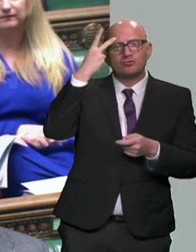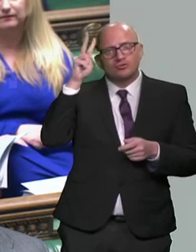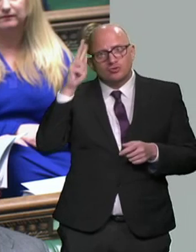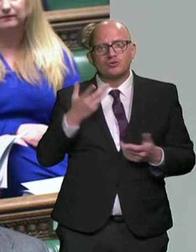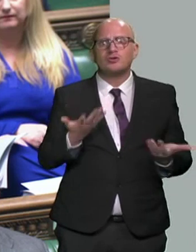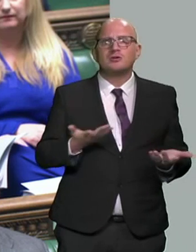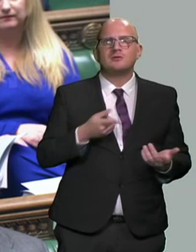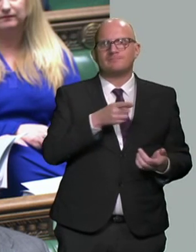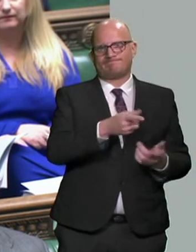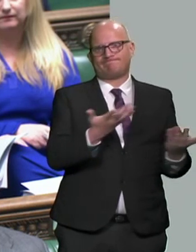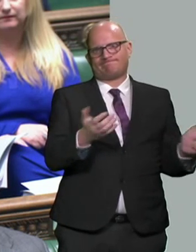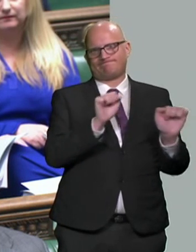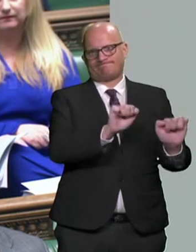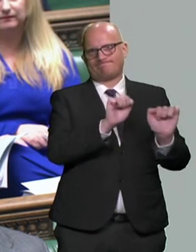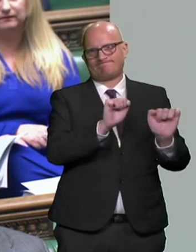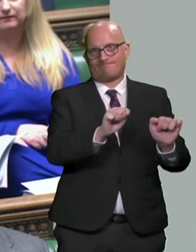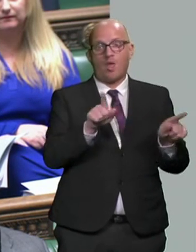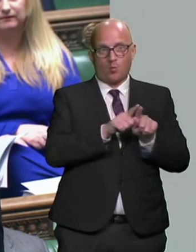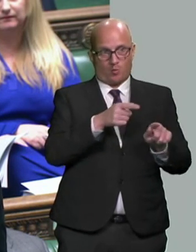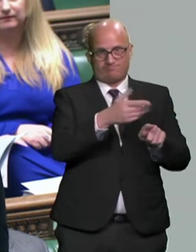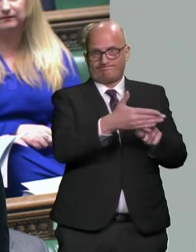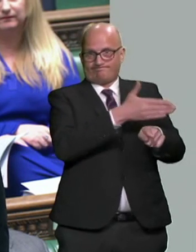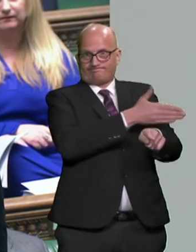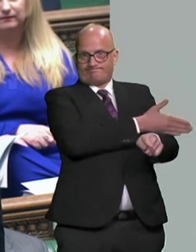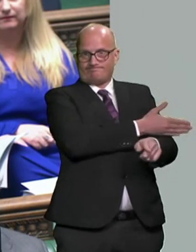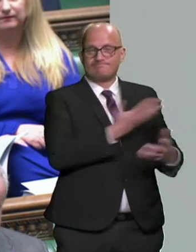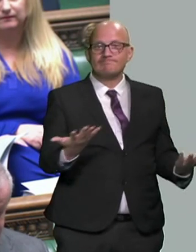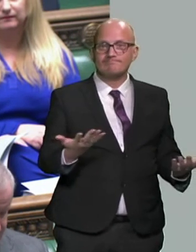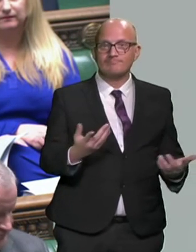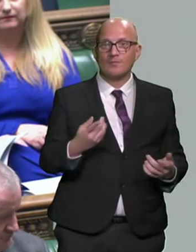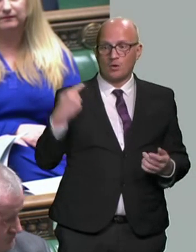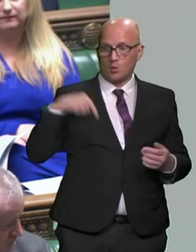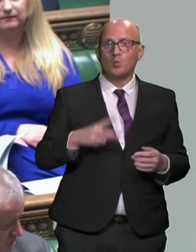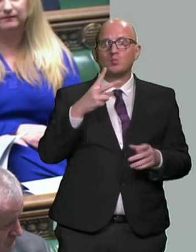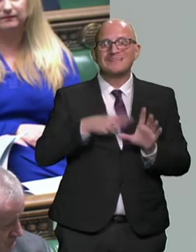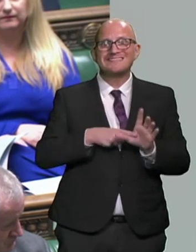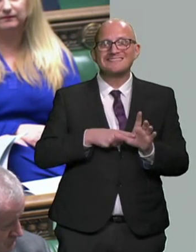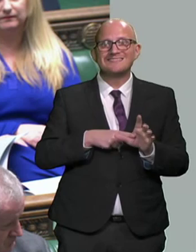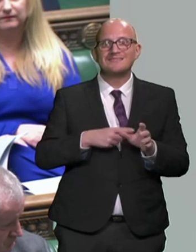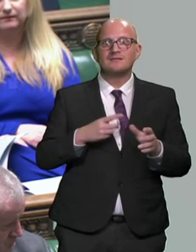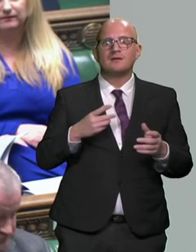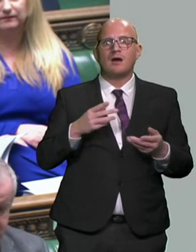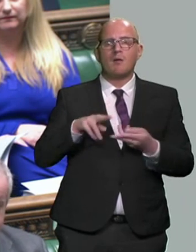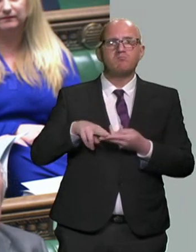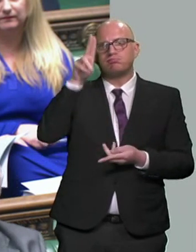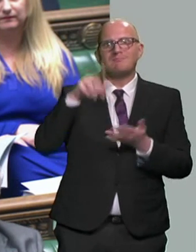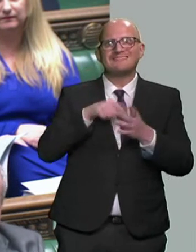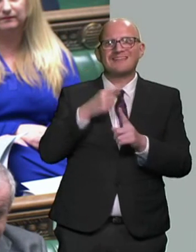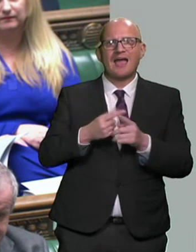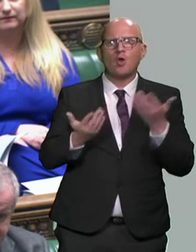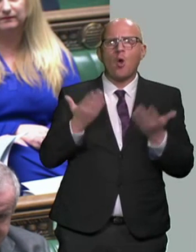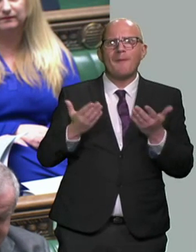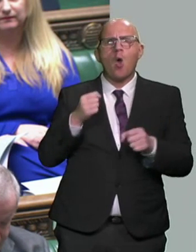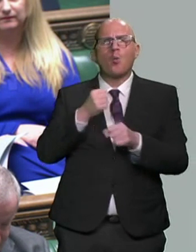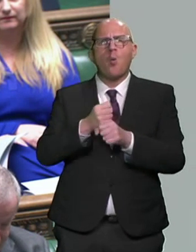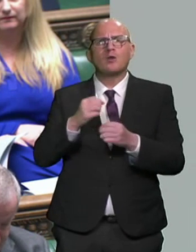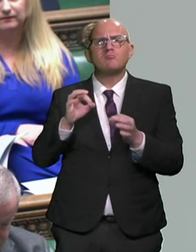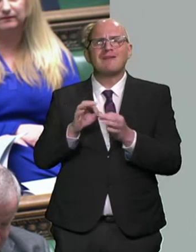We see it again today. This Chancellor has increased taxes more in two years than Gordon Brown did in 10, while people are struggling.